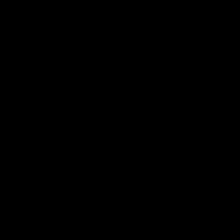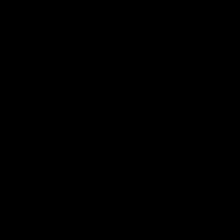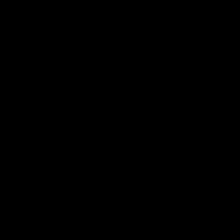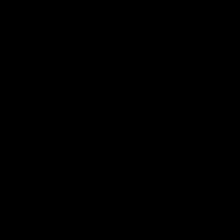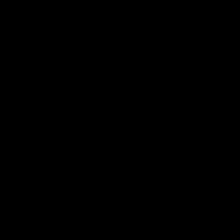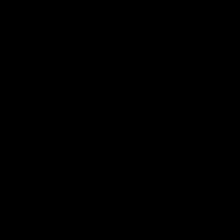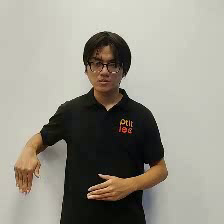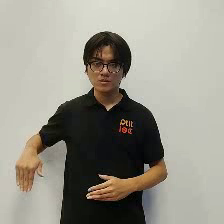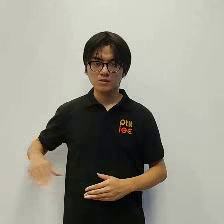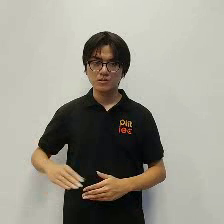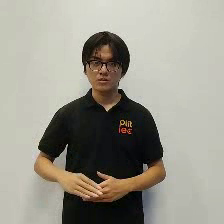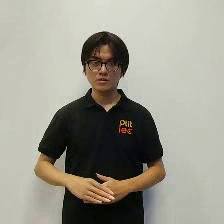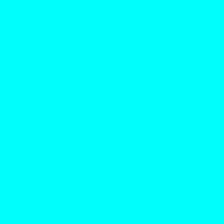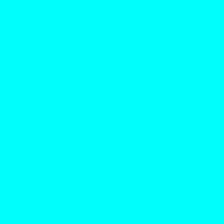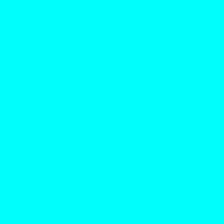Phía sau